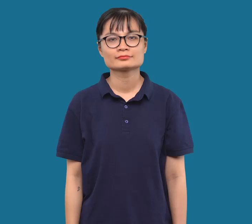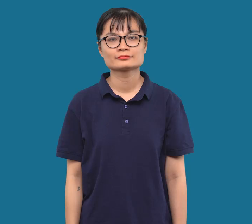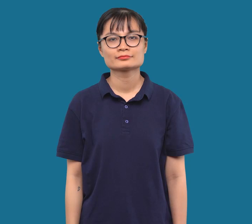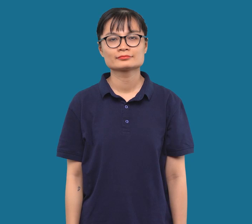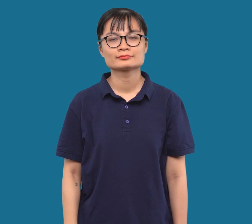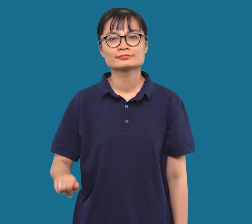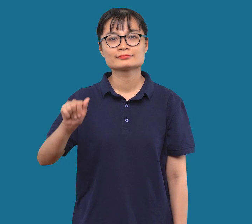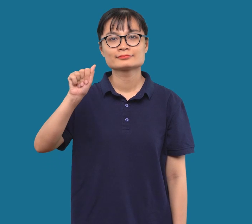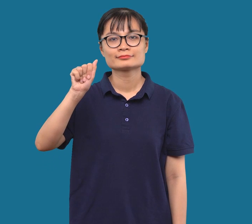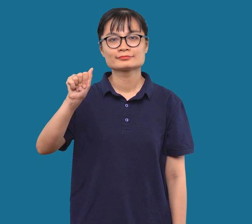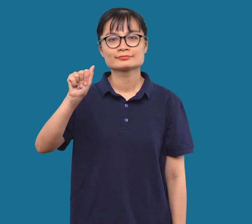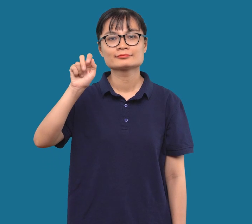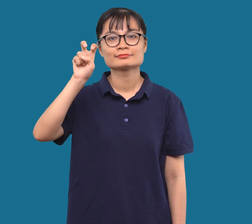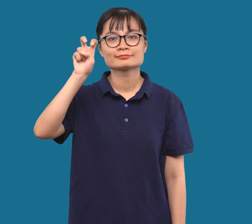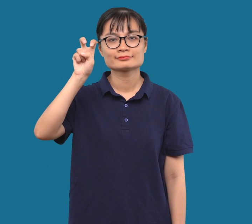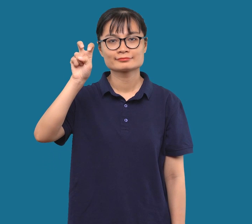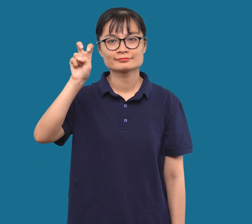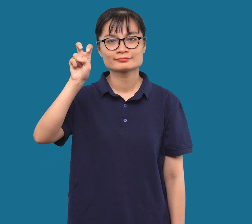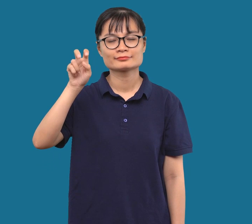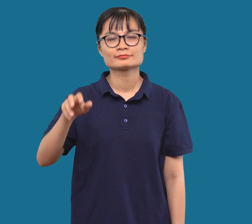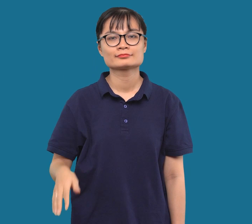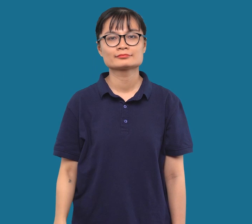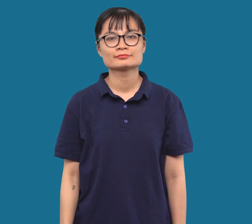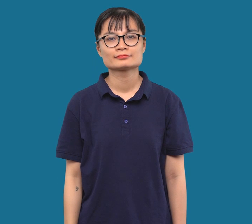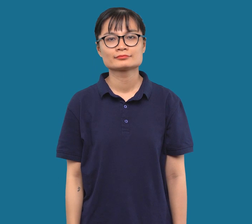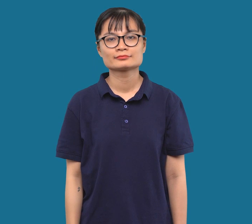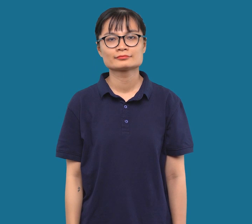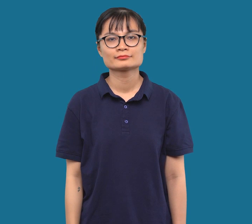â